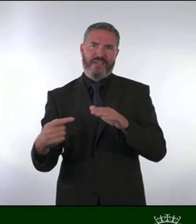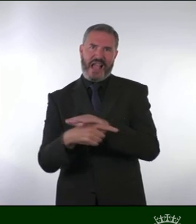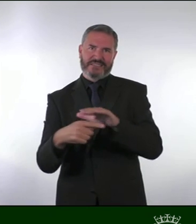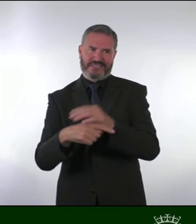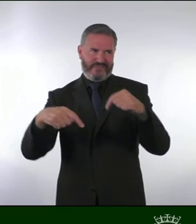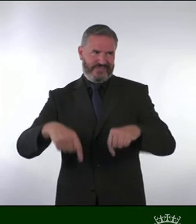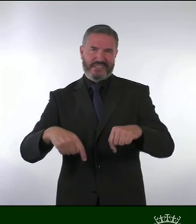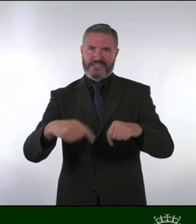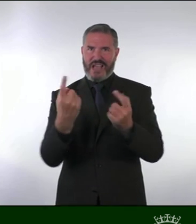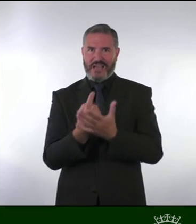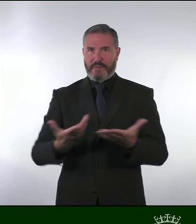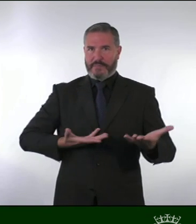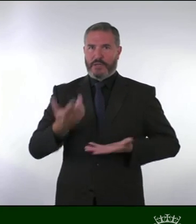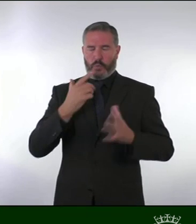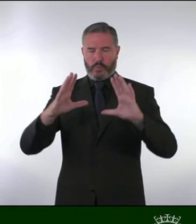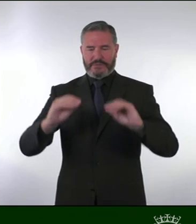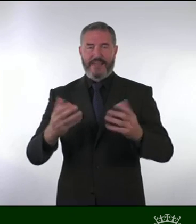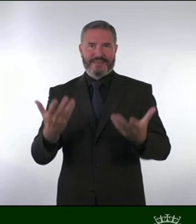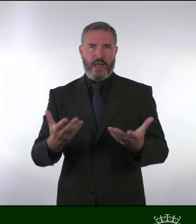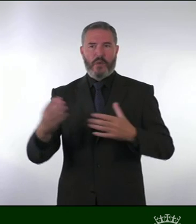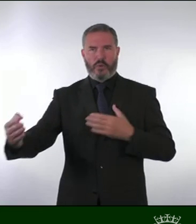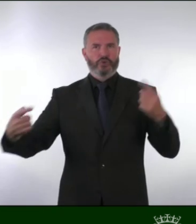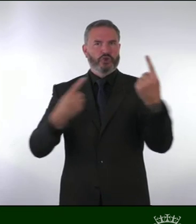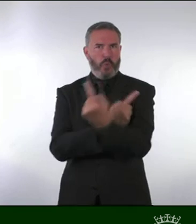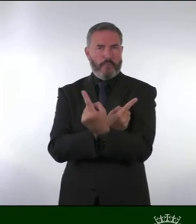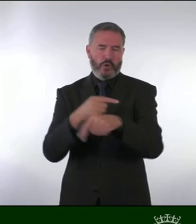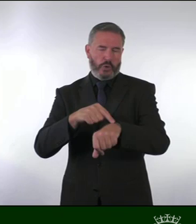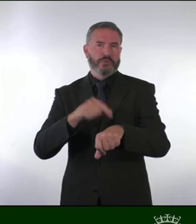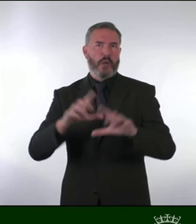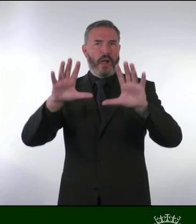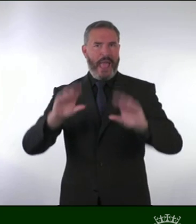Of course, I would be very happy to look at whatever the honourable Lady’s group produces.